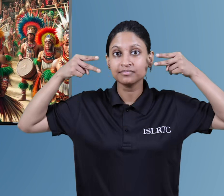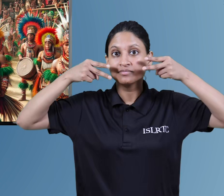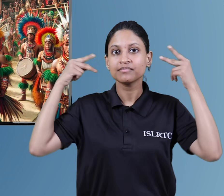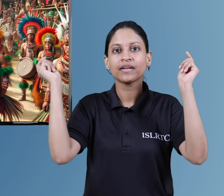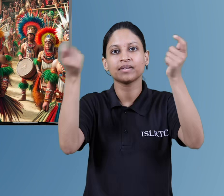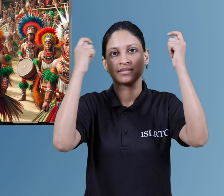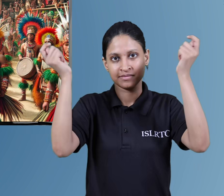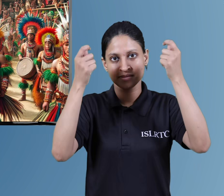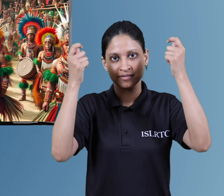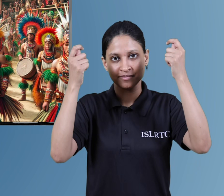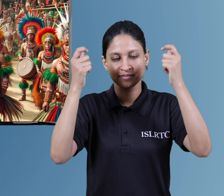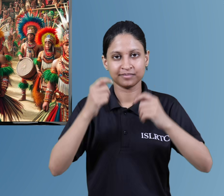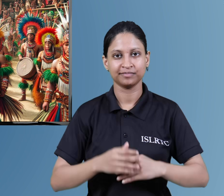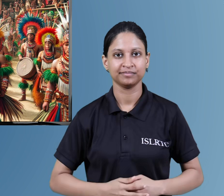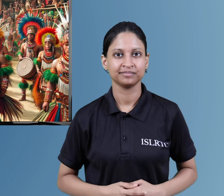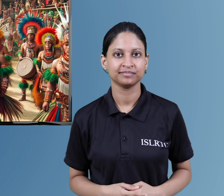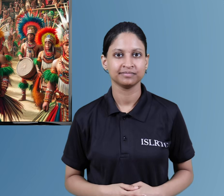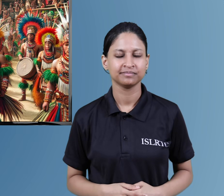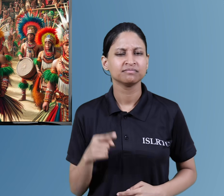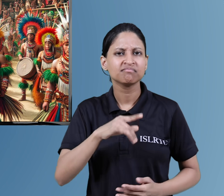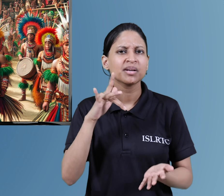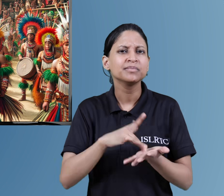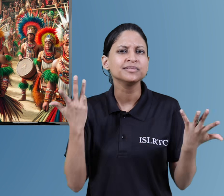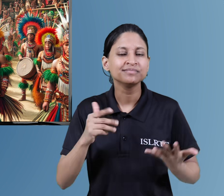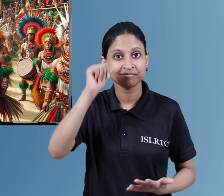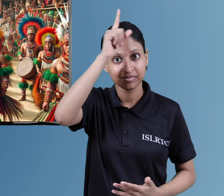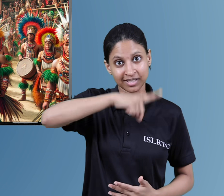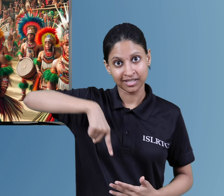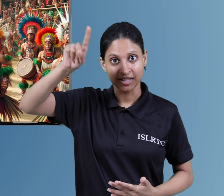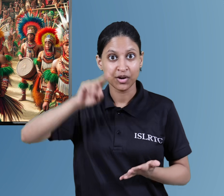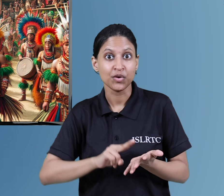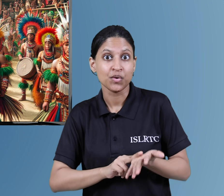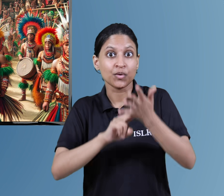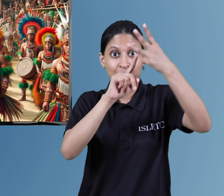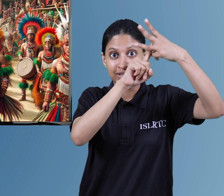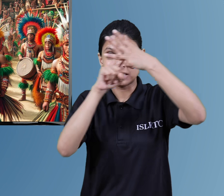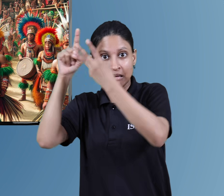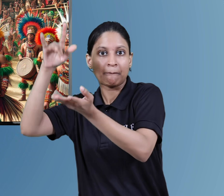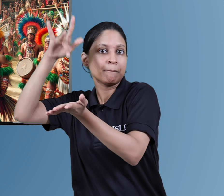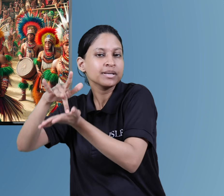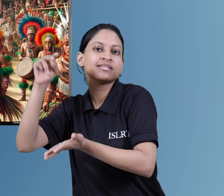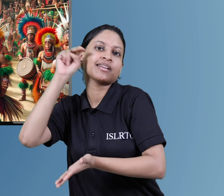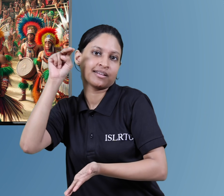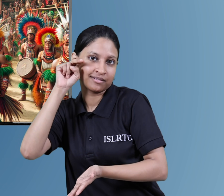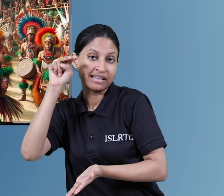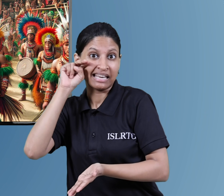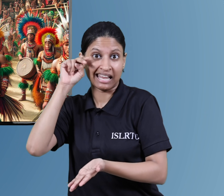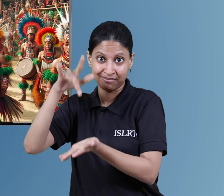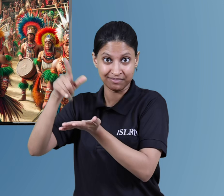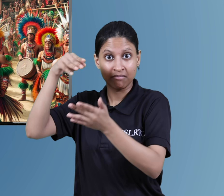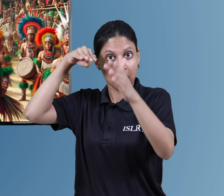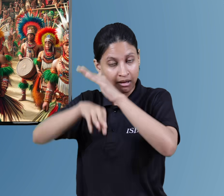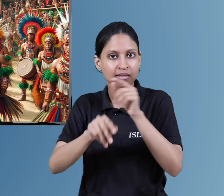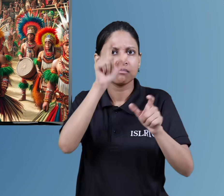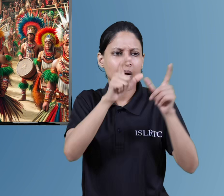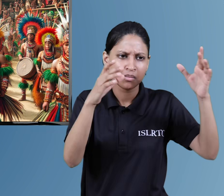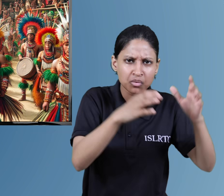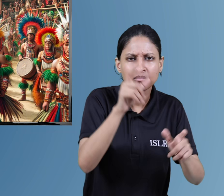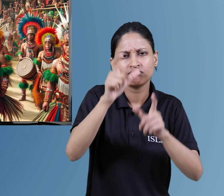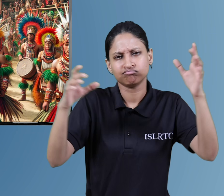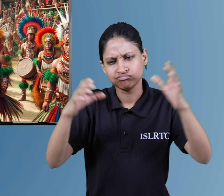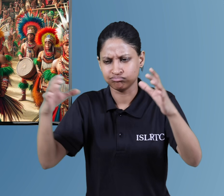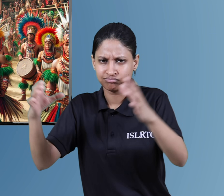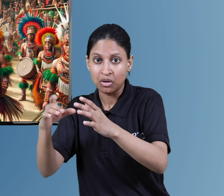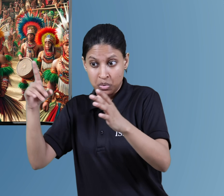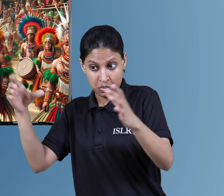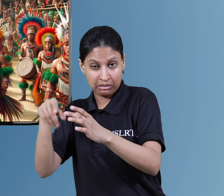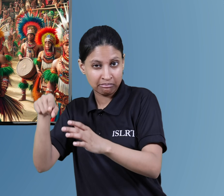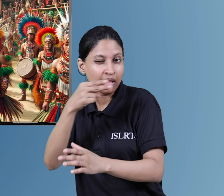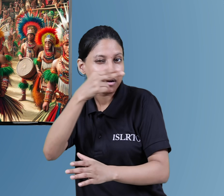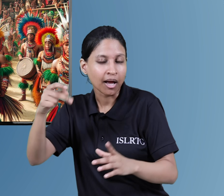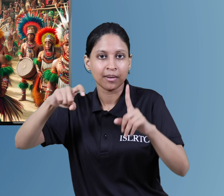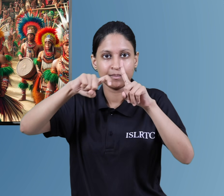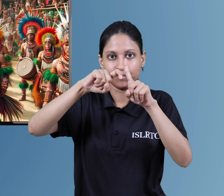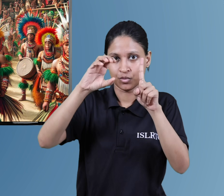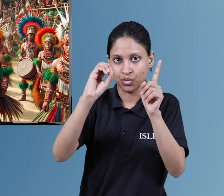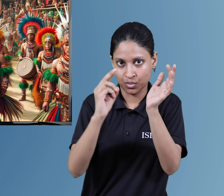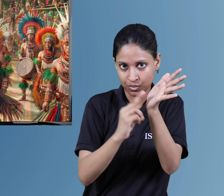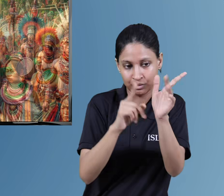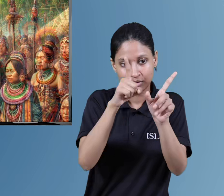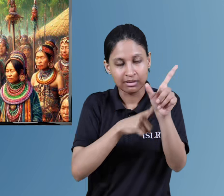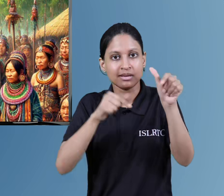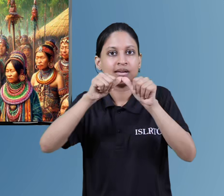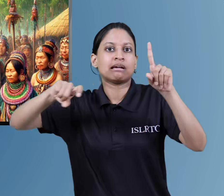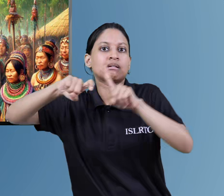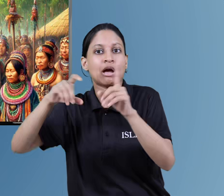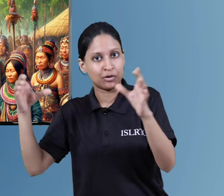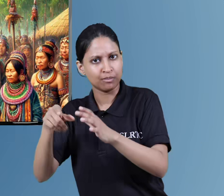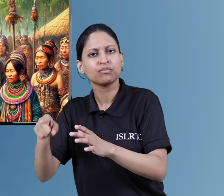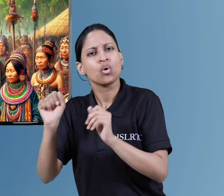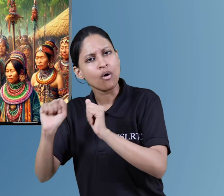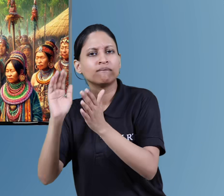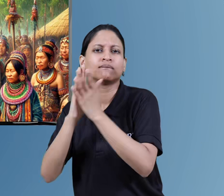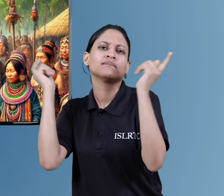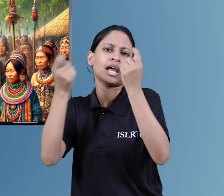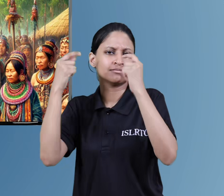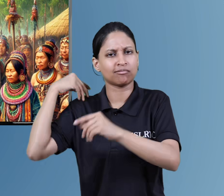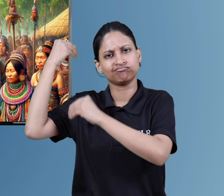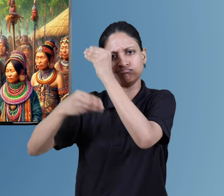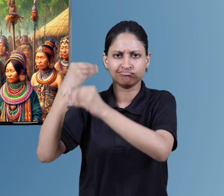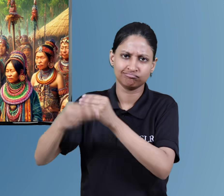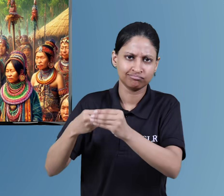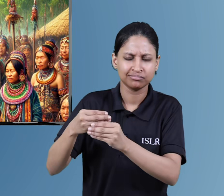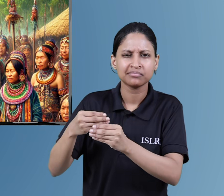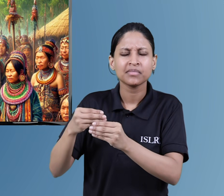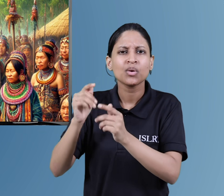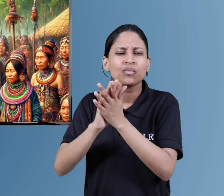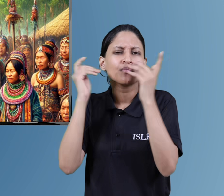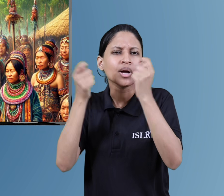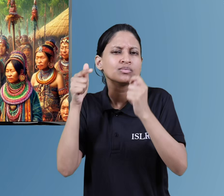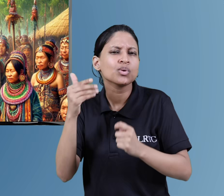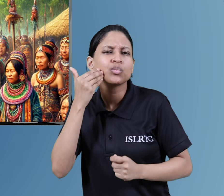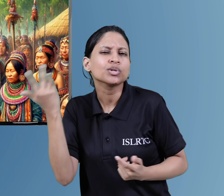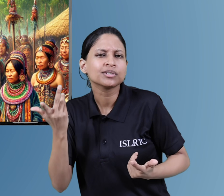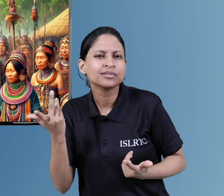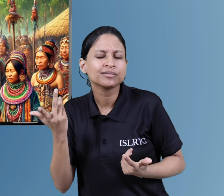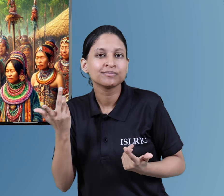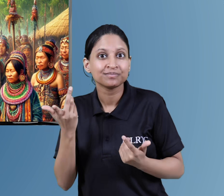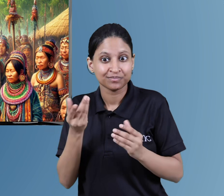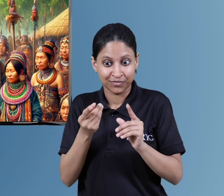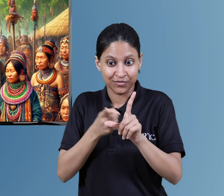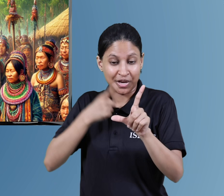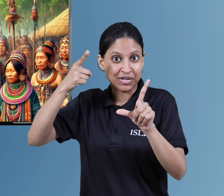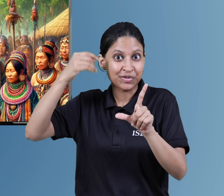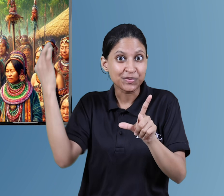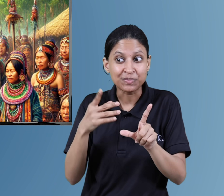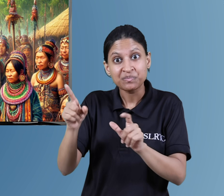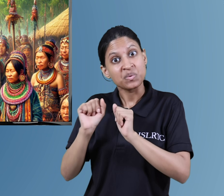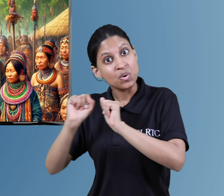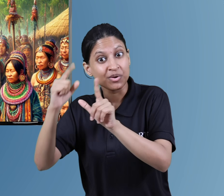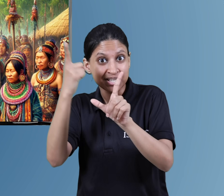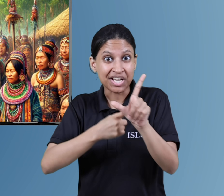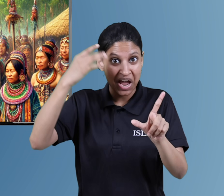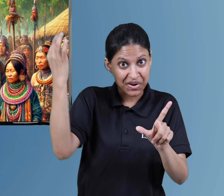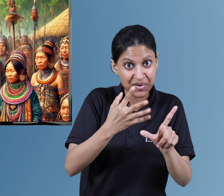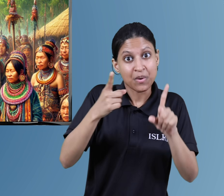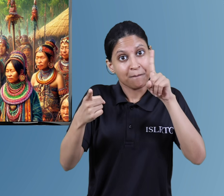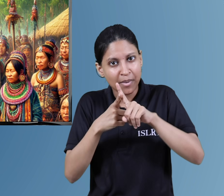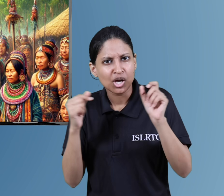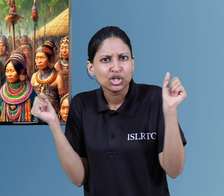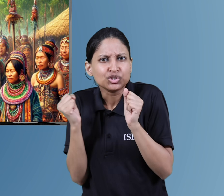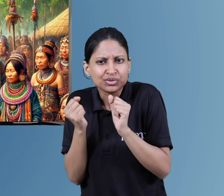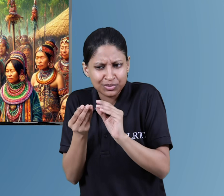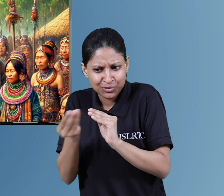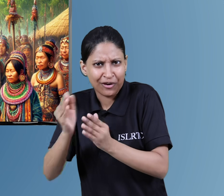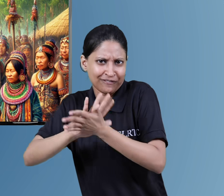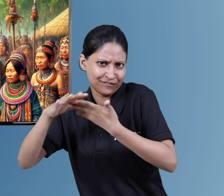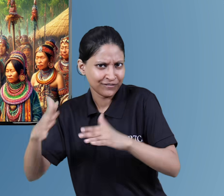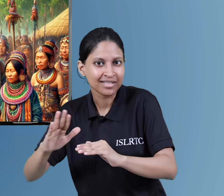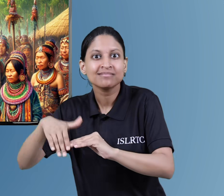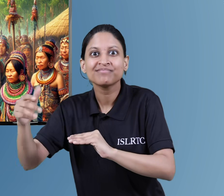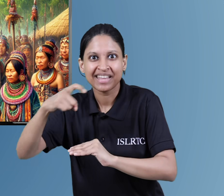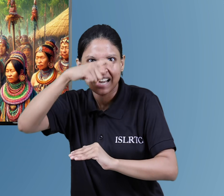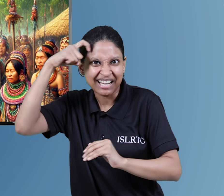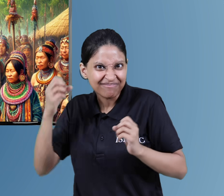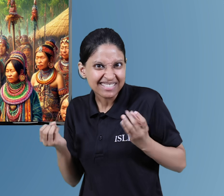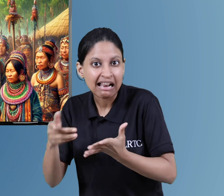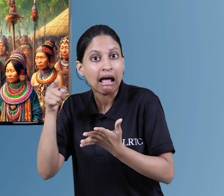Aoling Festival It is celebrated in the northeastern part of India, It is a traditional festival Konyak tribe to welcome the New Year and the arrival of spring.